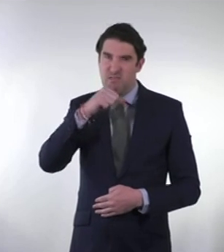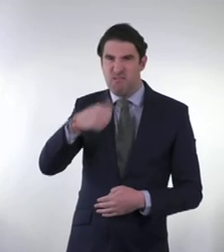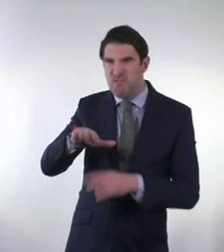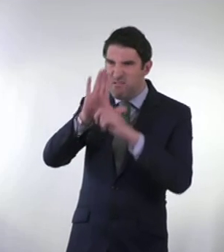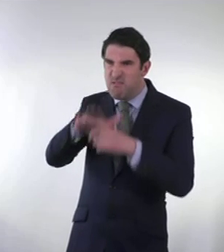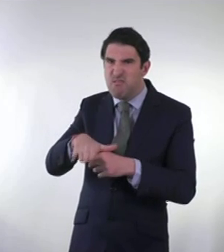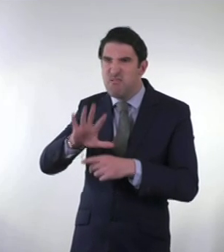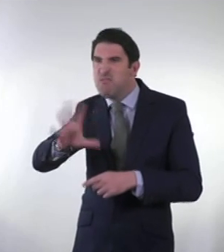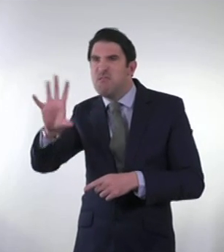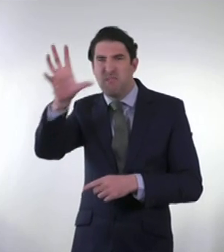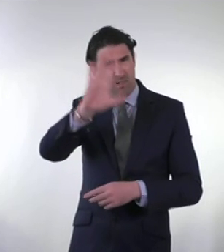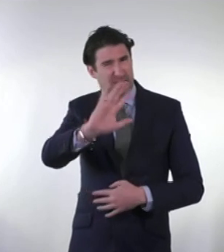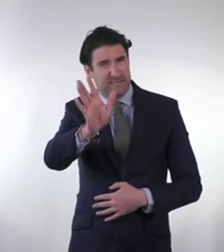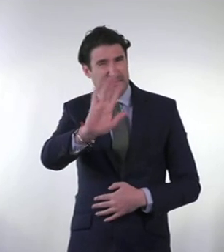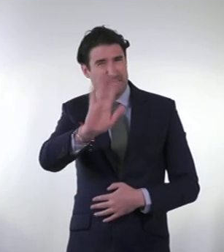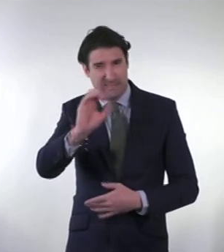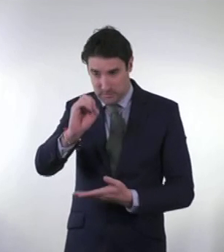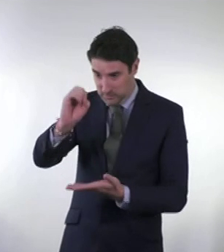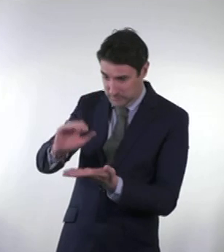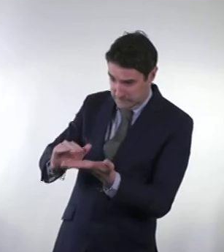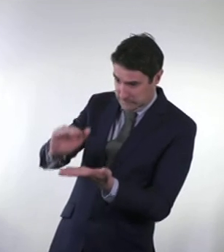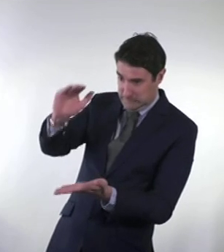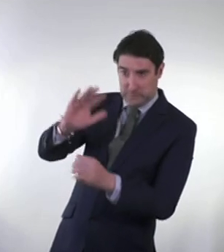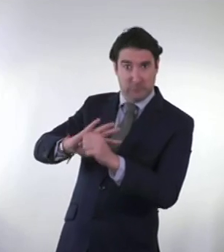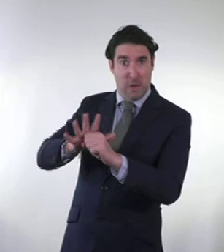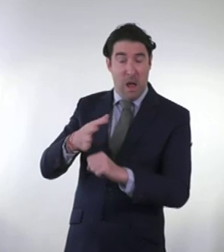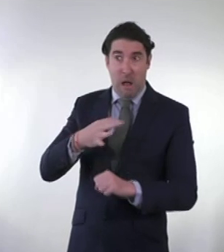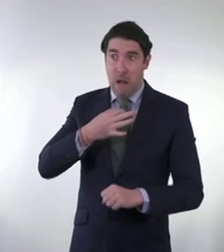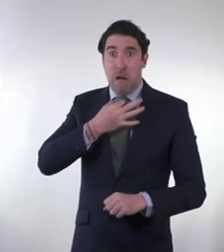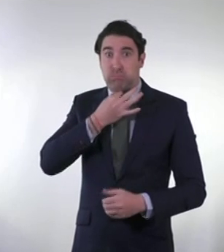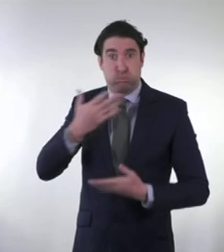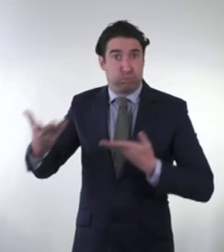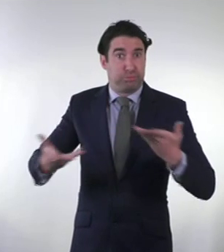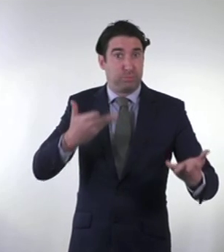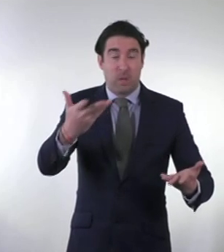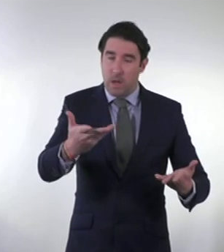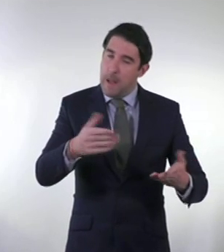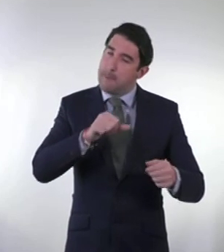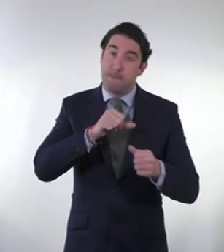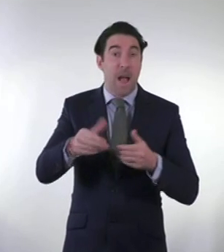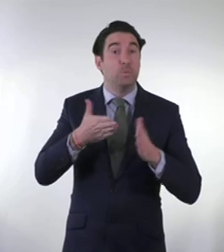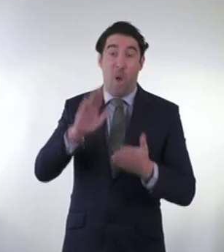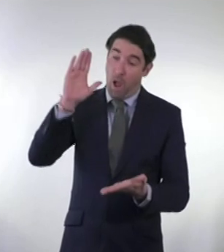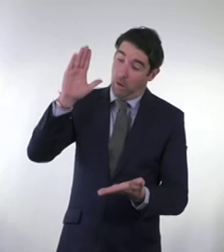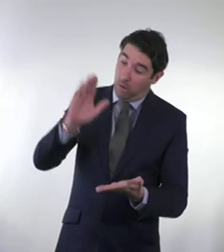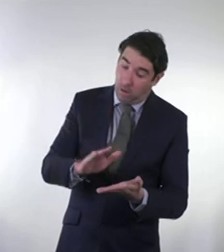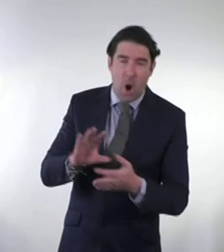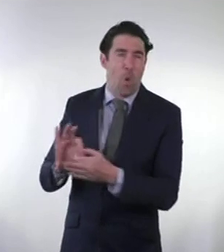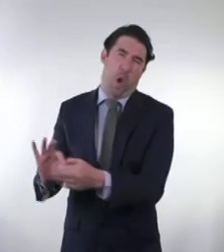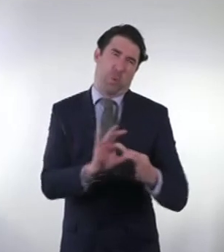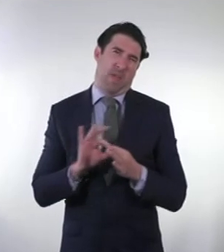I think people want us to defeat this virus, and they want to see us doing it together.